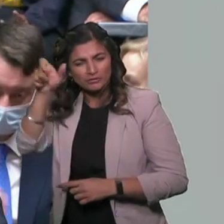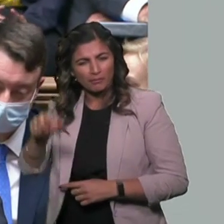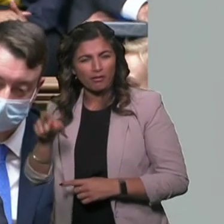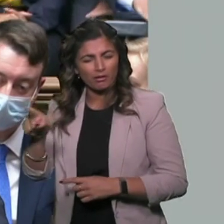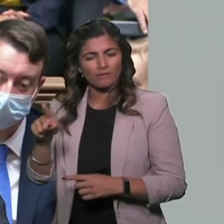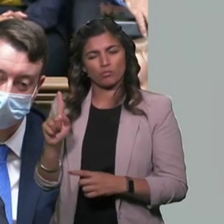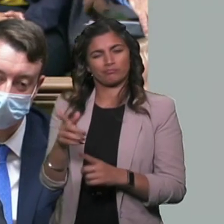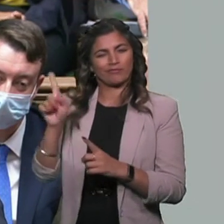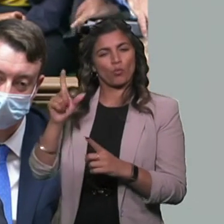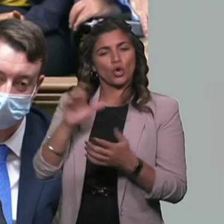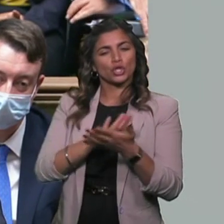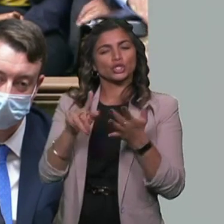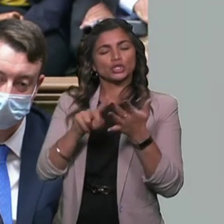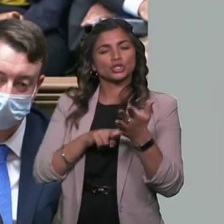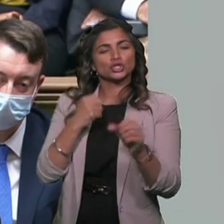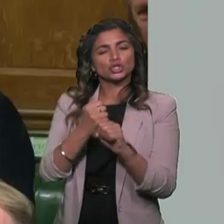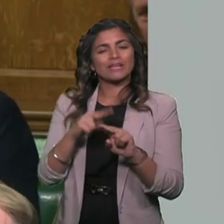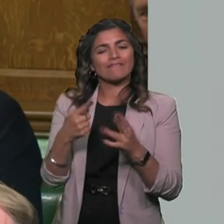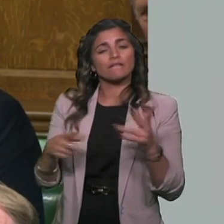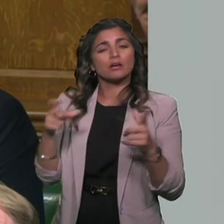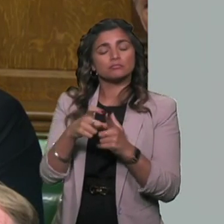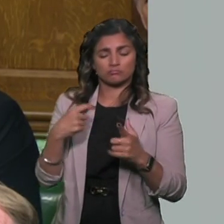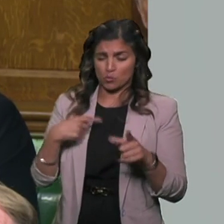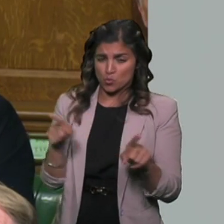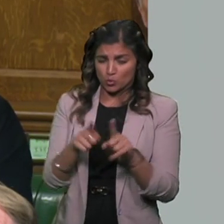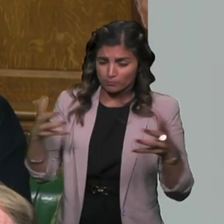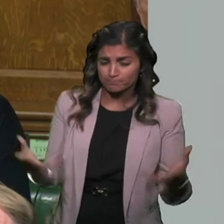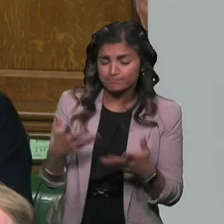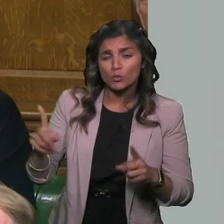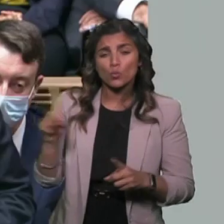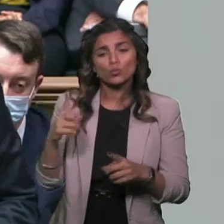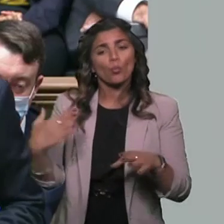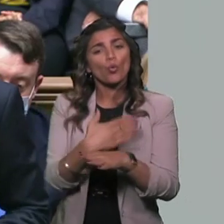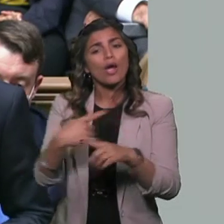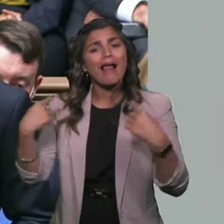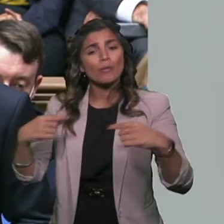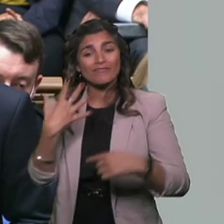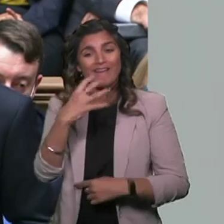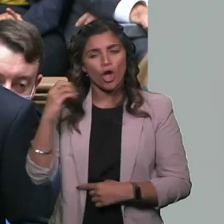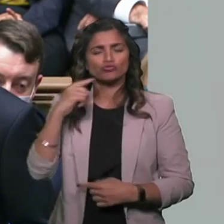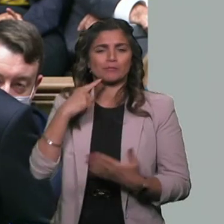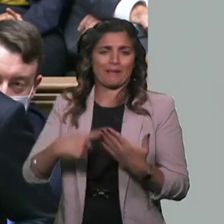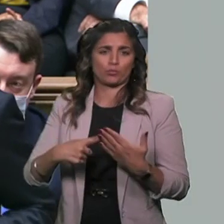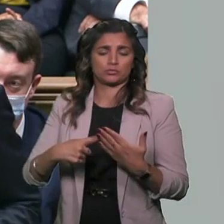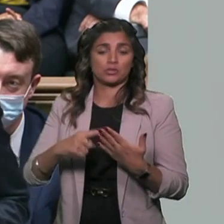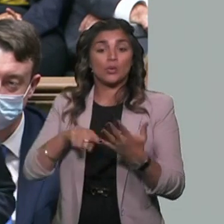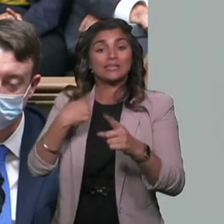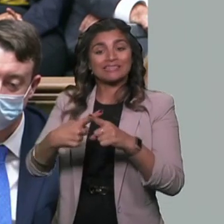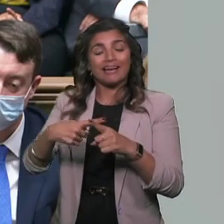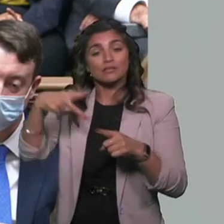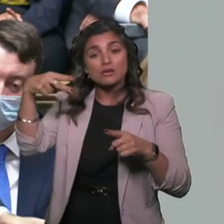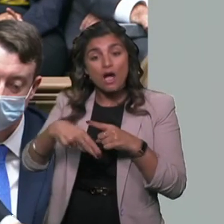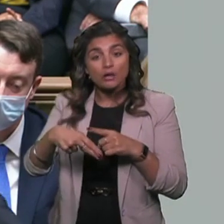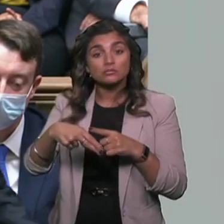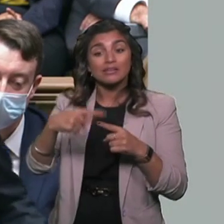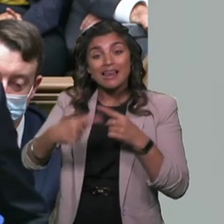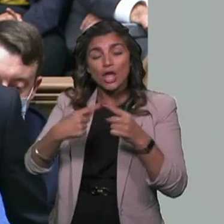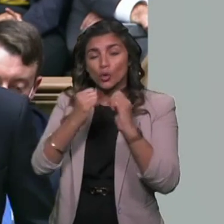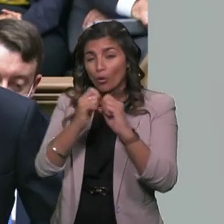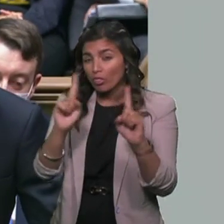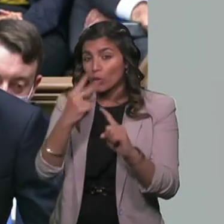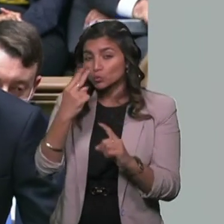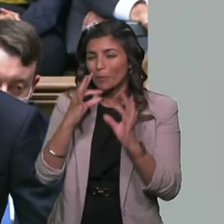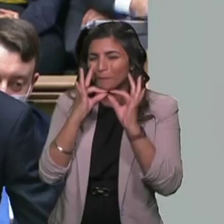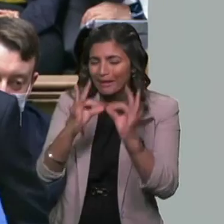And because I am also increasing the work allowances by £500, this is a tax cut next year worth over £2 billion.